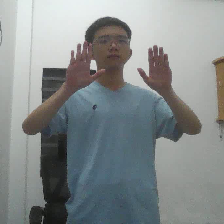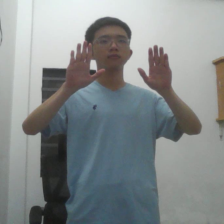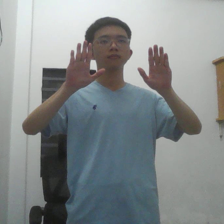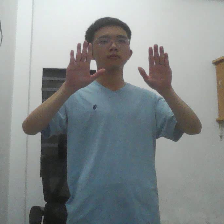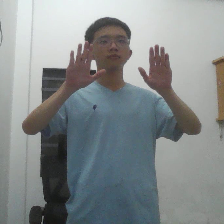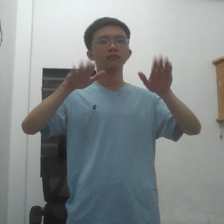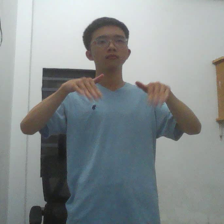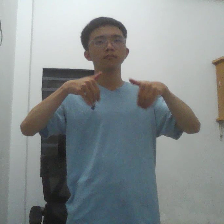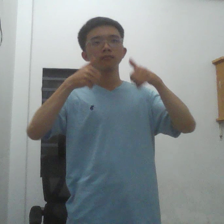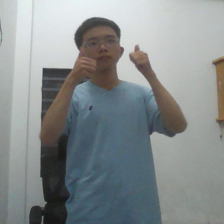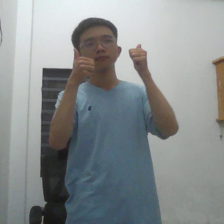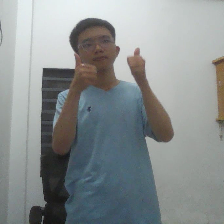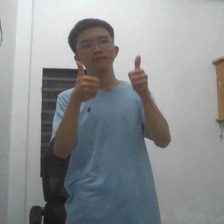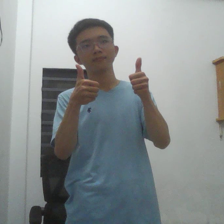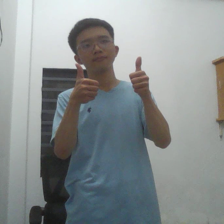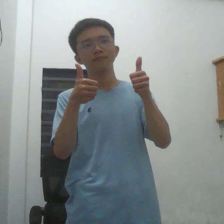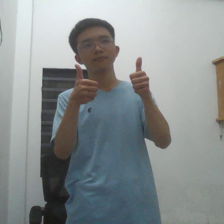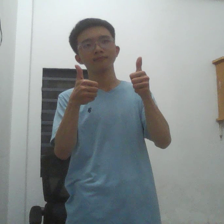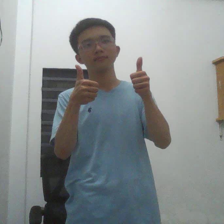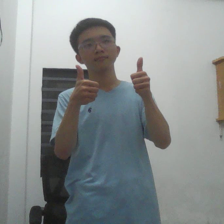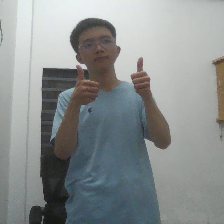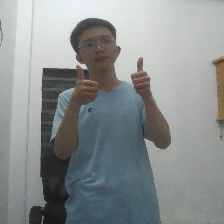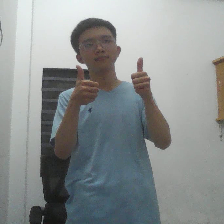tuyet voi